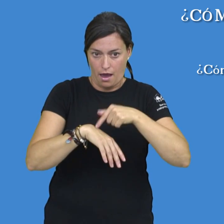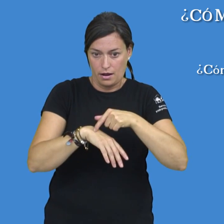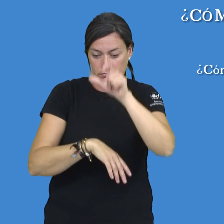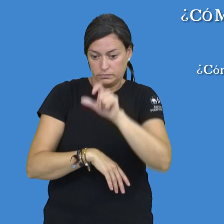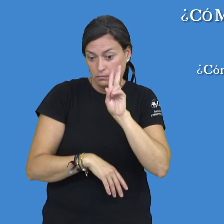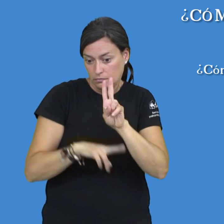persona